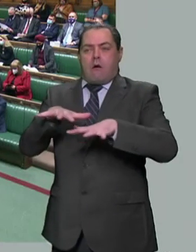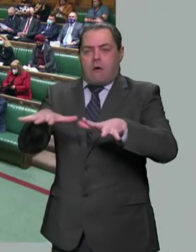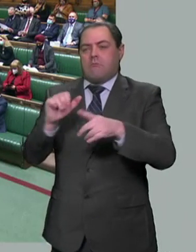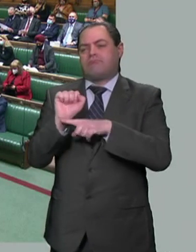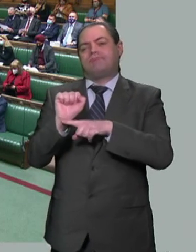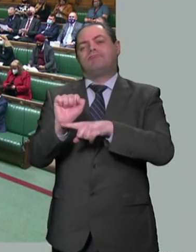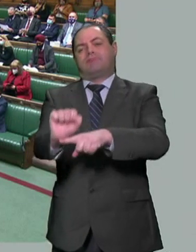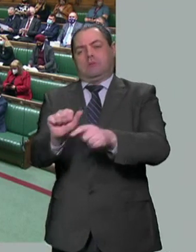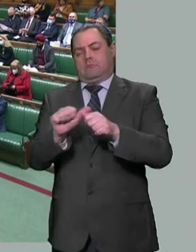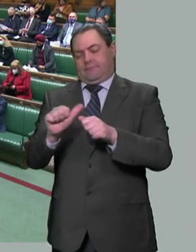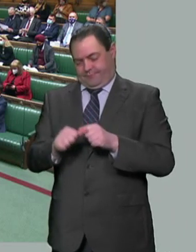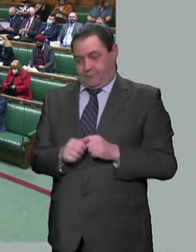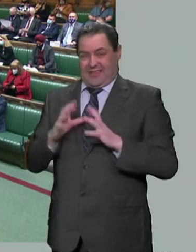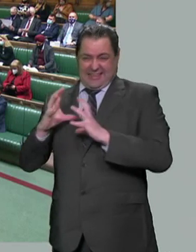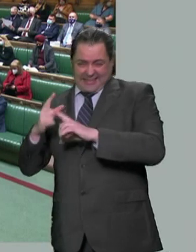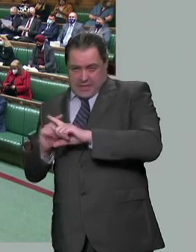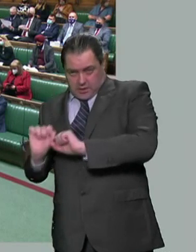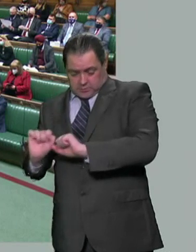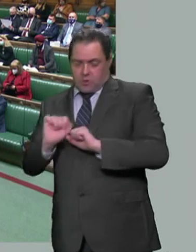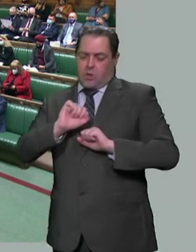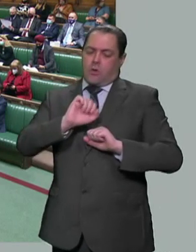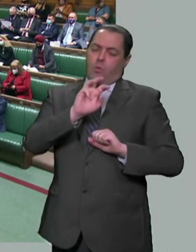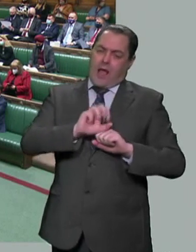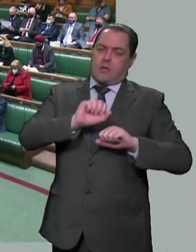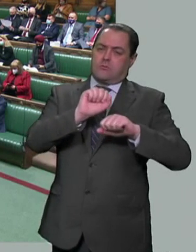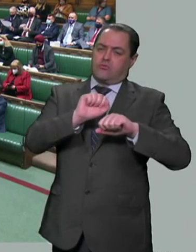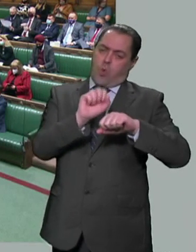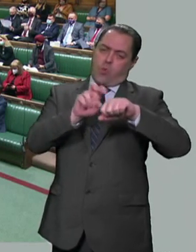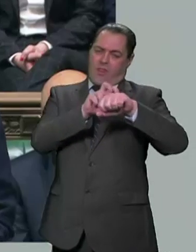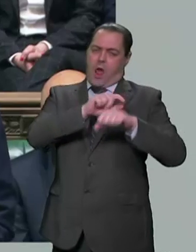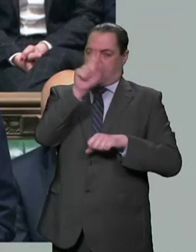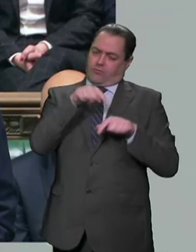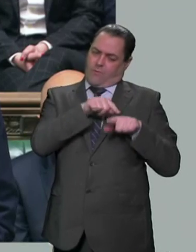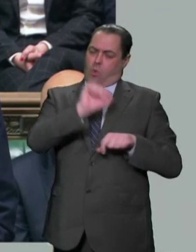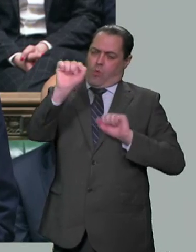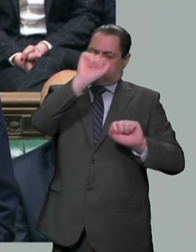Those in Scotland, Wales and Northern Ireland should, of course, continue to follow the rules where they live.